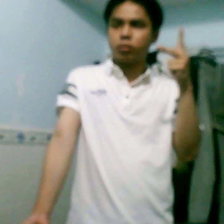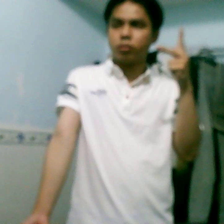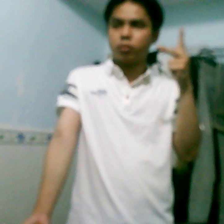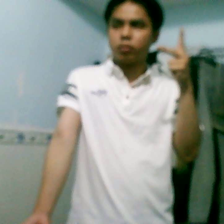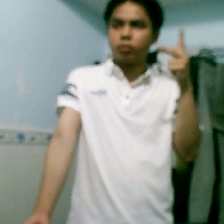k